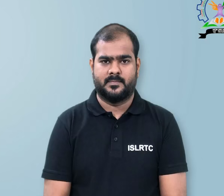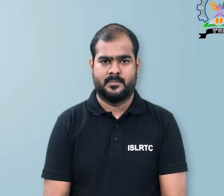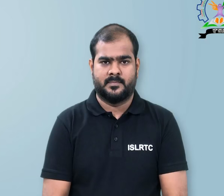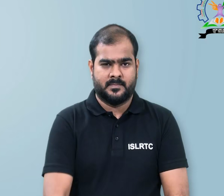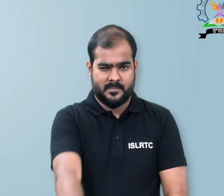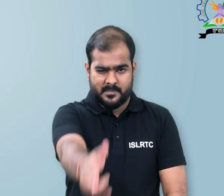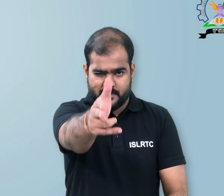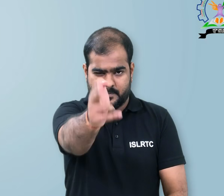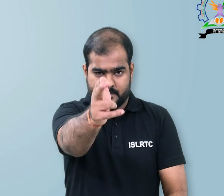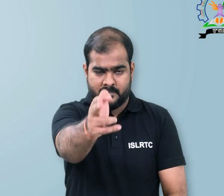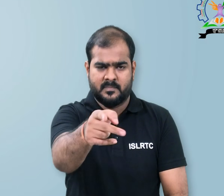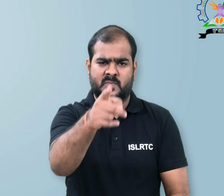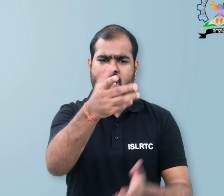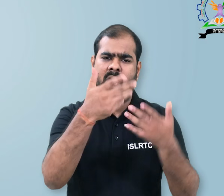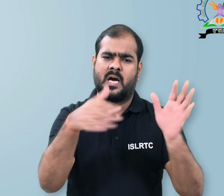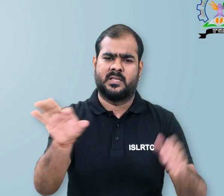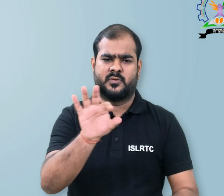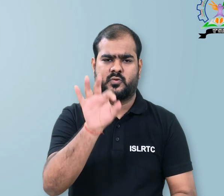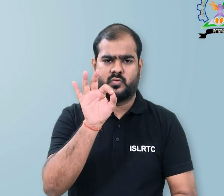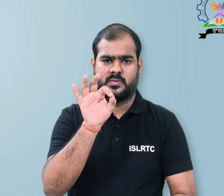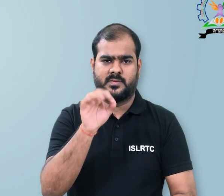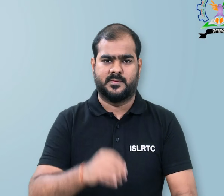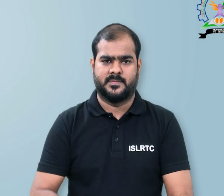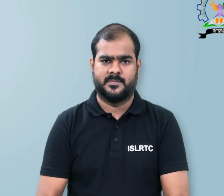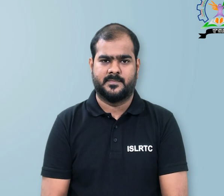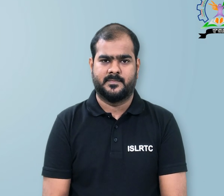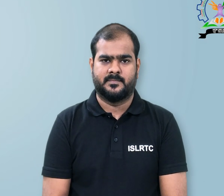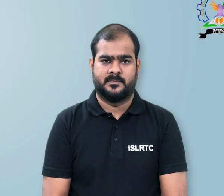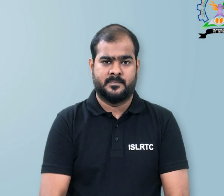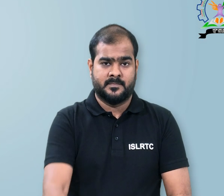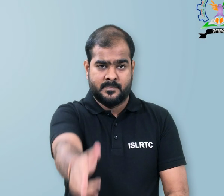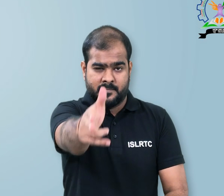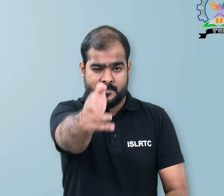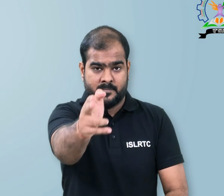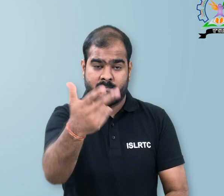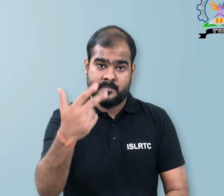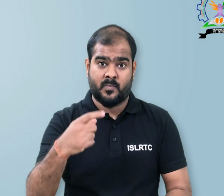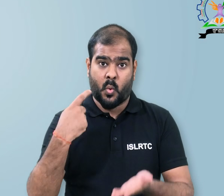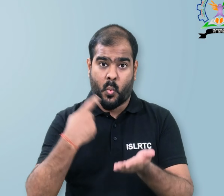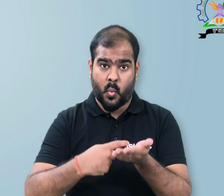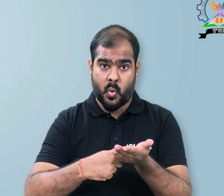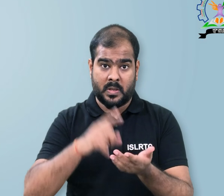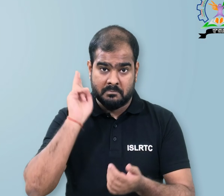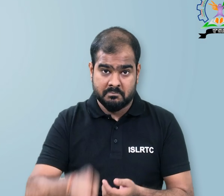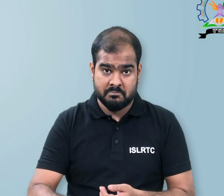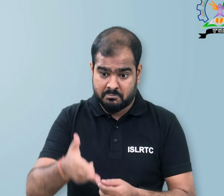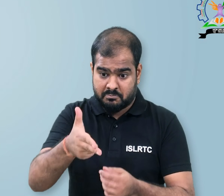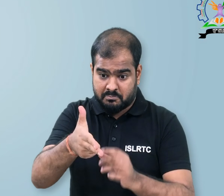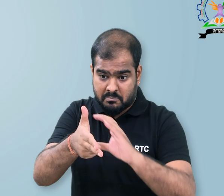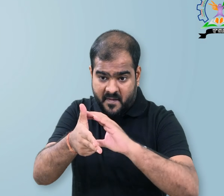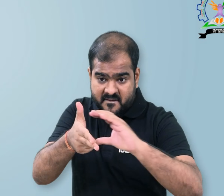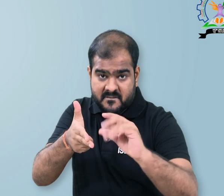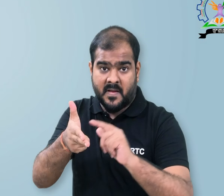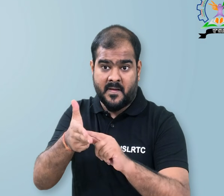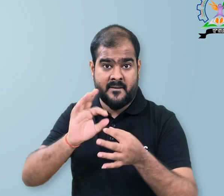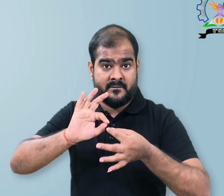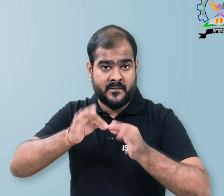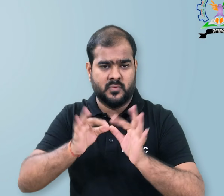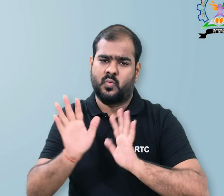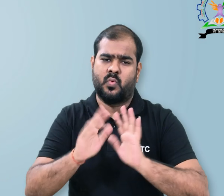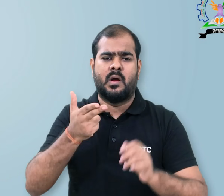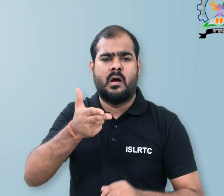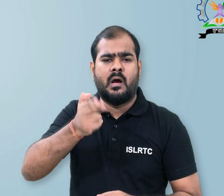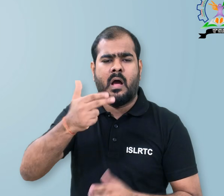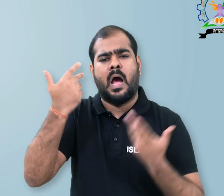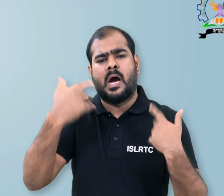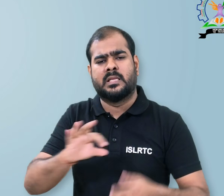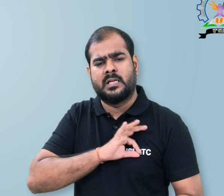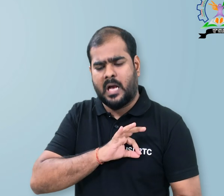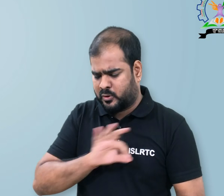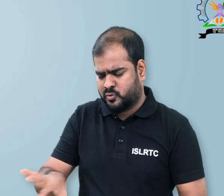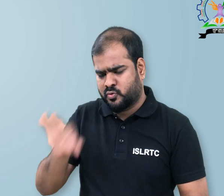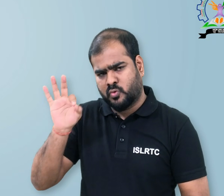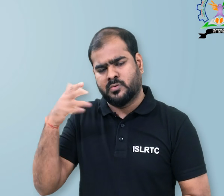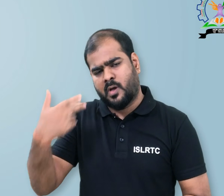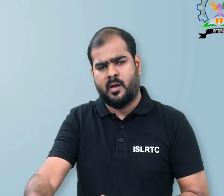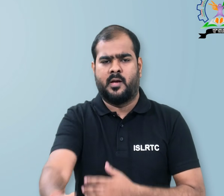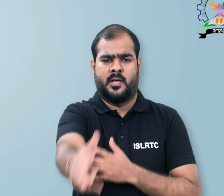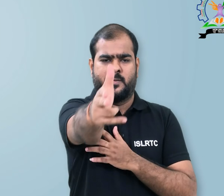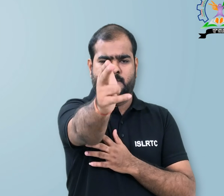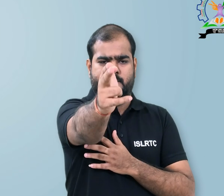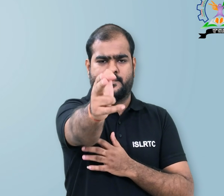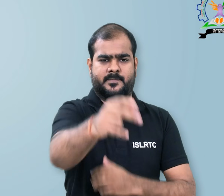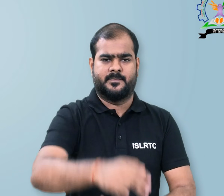Free Pistol Free Pistol: A precision shooting event involving single-shot pistols with few restrictions, allowing for customized grips and triggers.